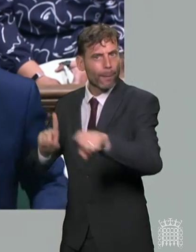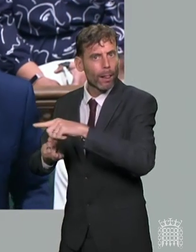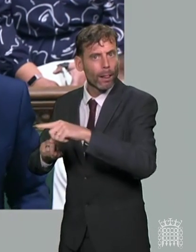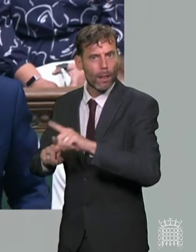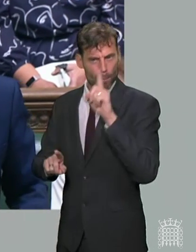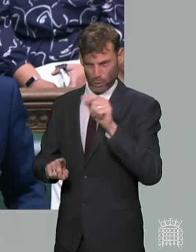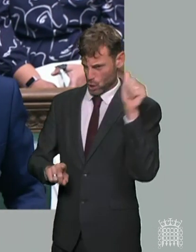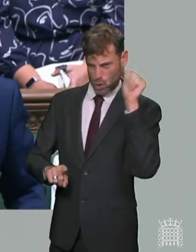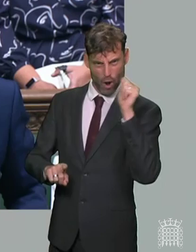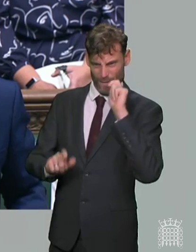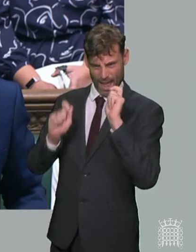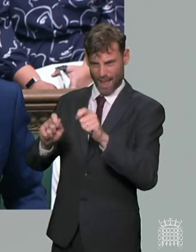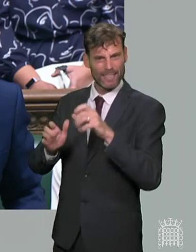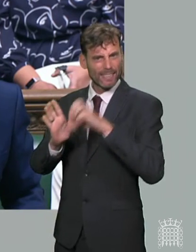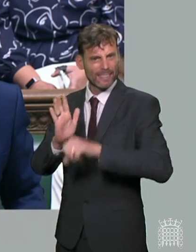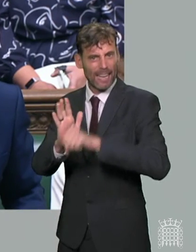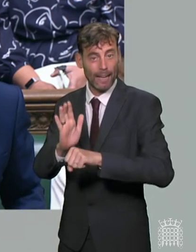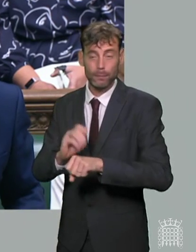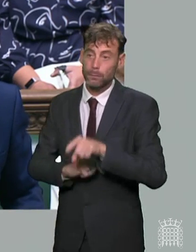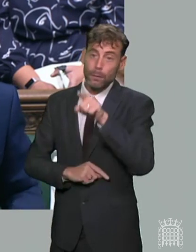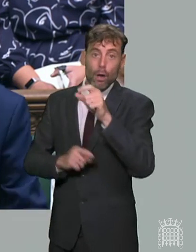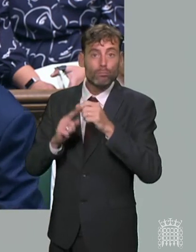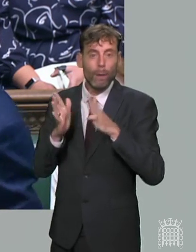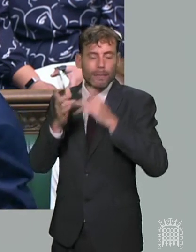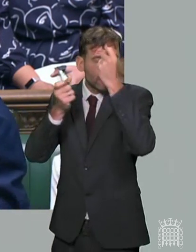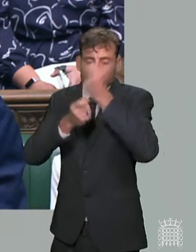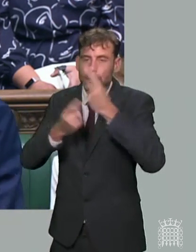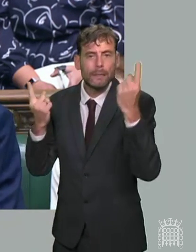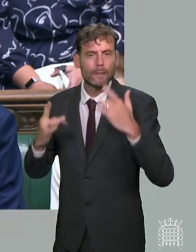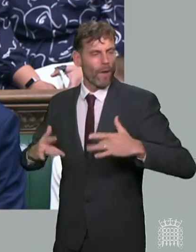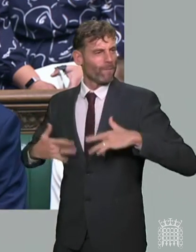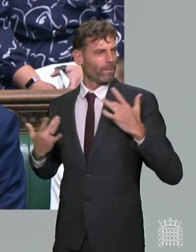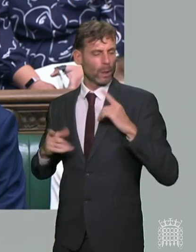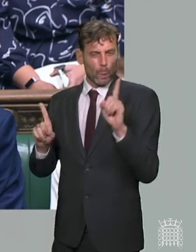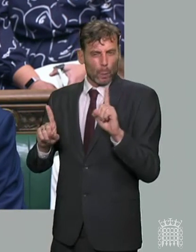The Prime Minister may not understand the pressures facing families across the country, but we do.